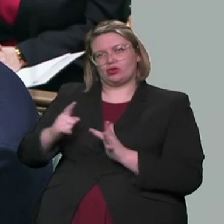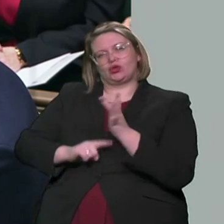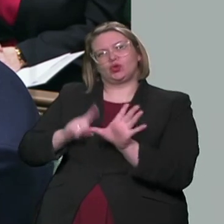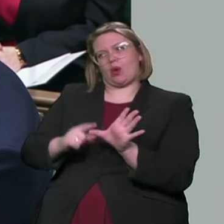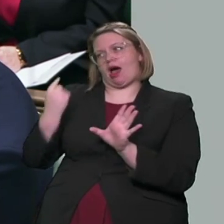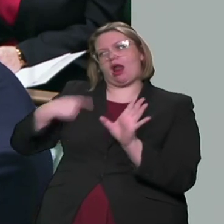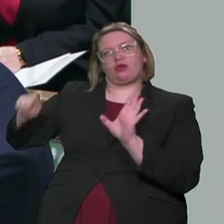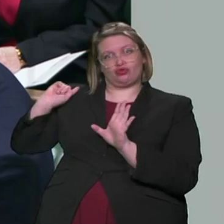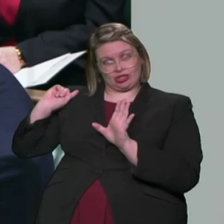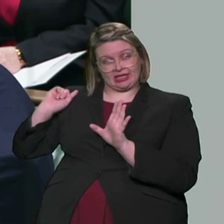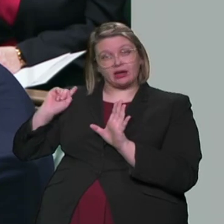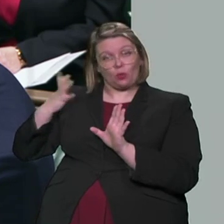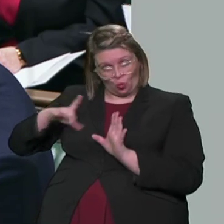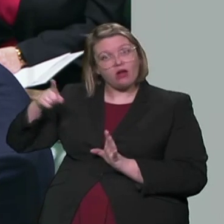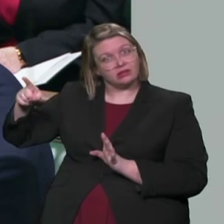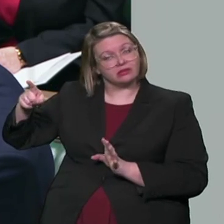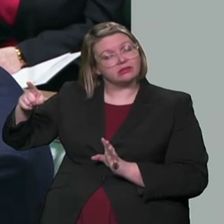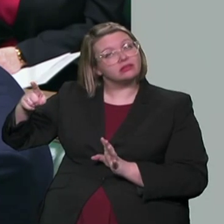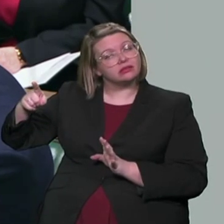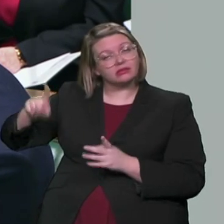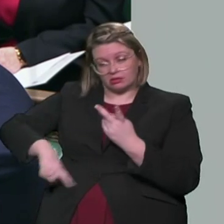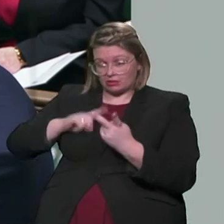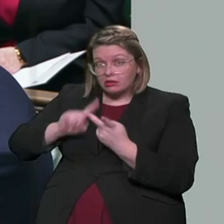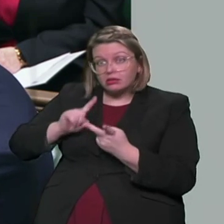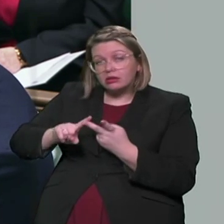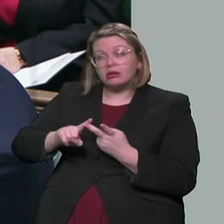They were opposed to our measures.